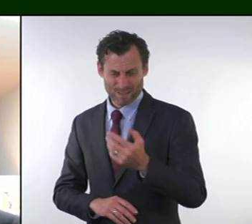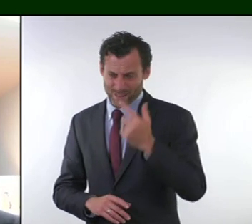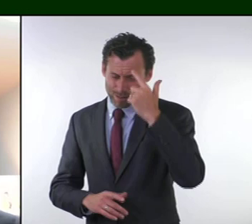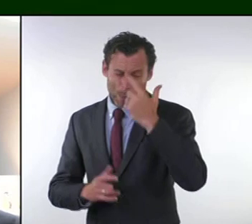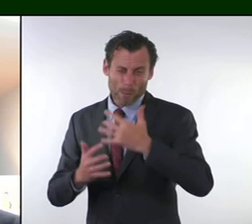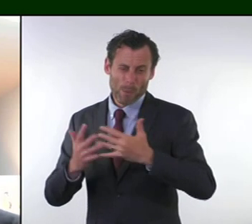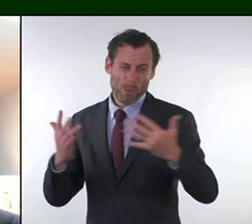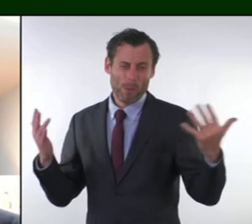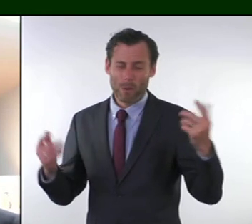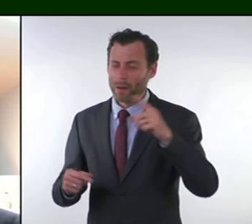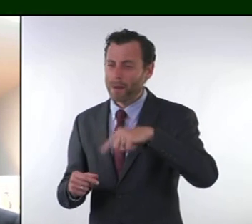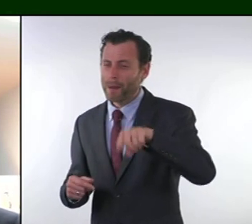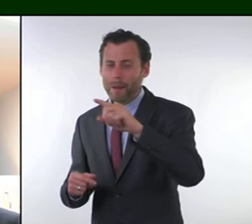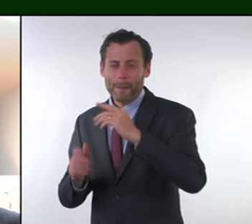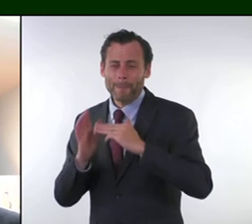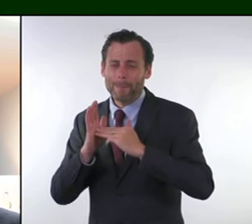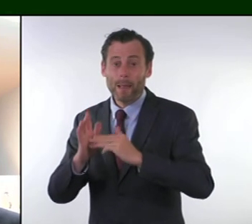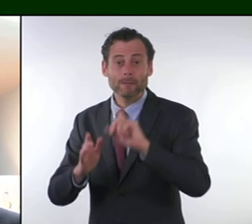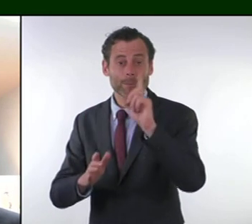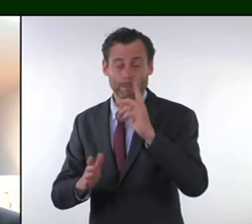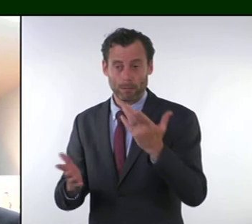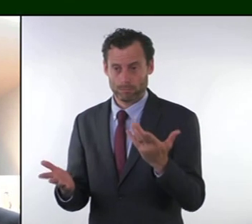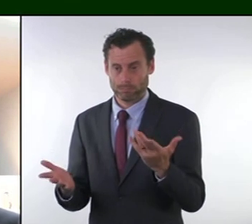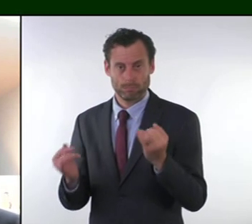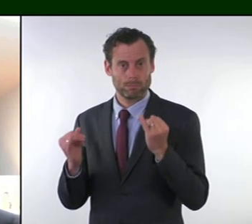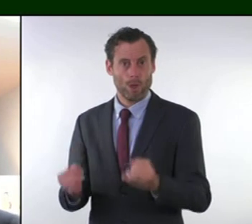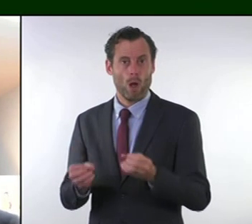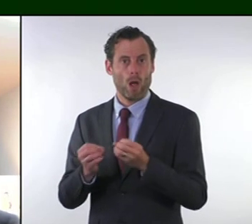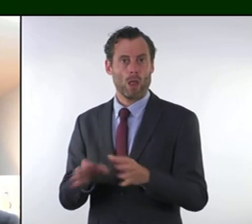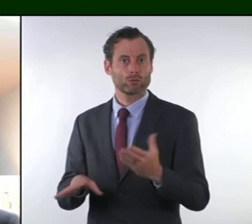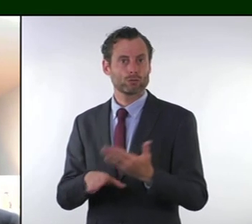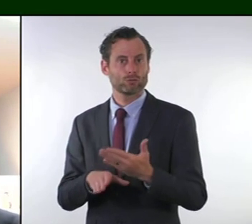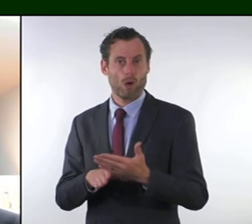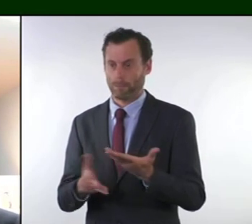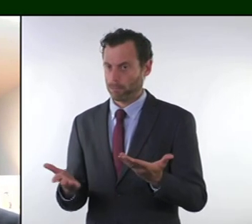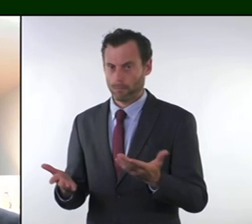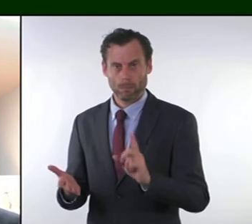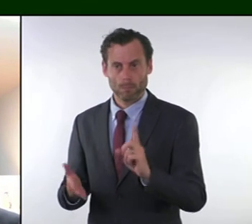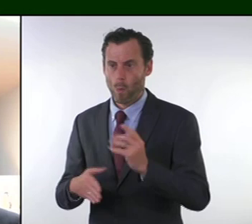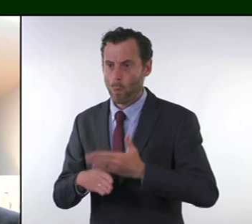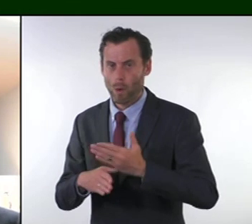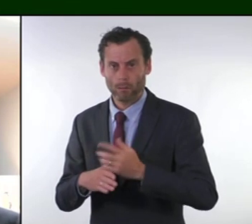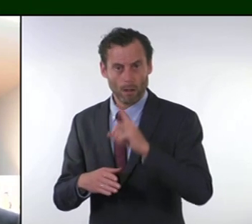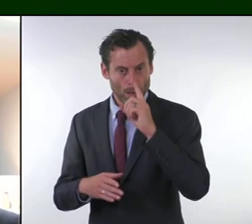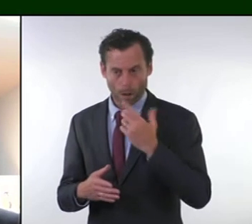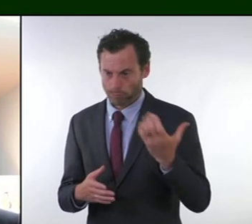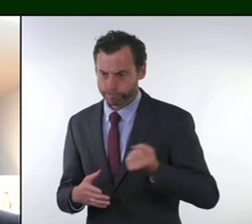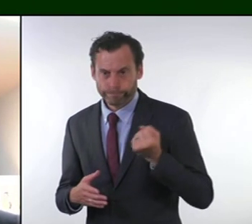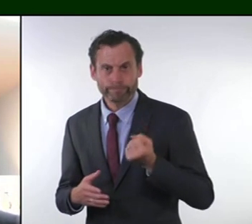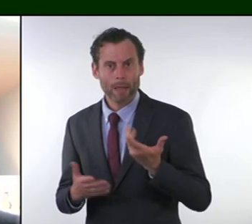Millions of people could find themselves out of work, struggling to pay bills and to put food on the table.